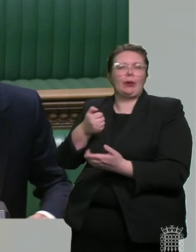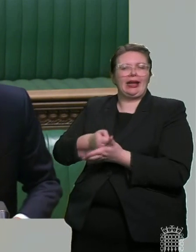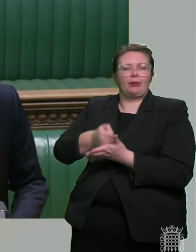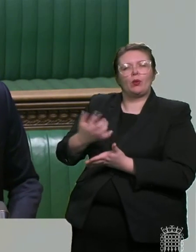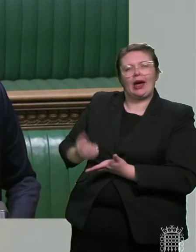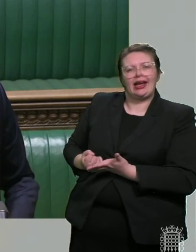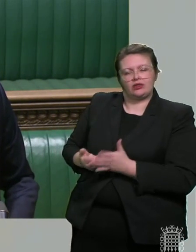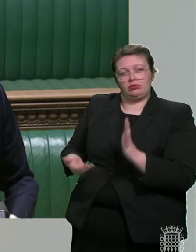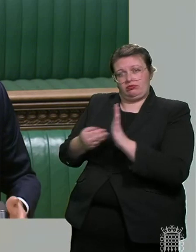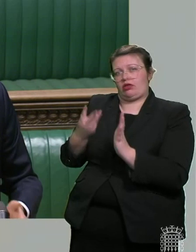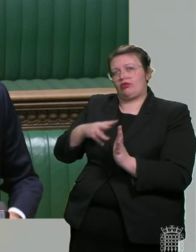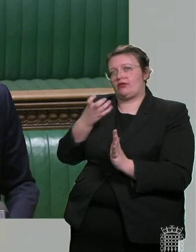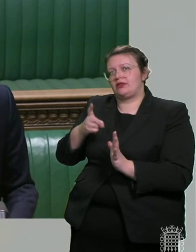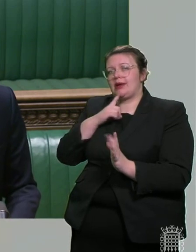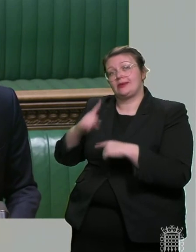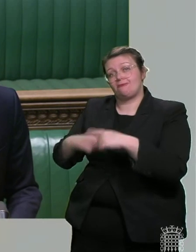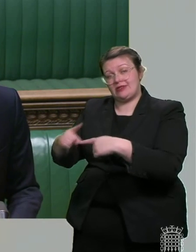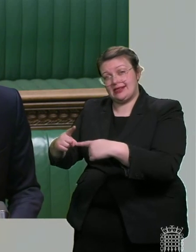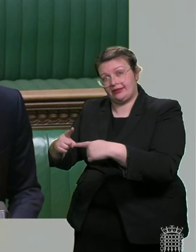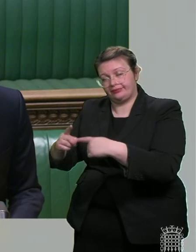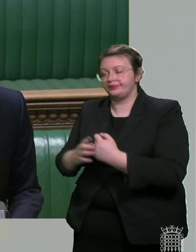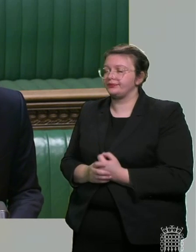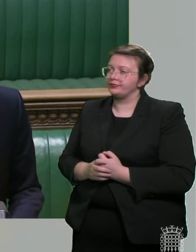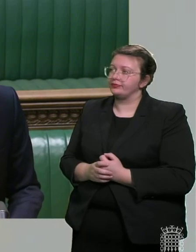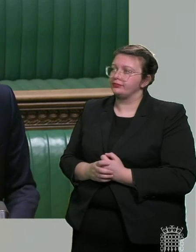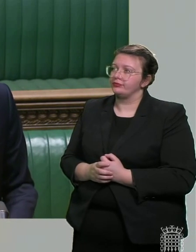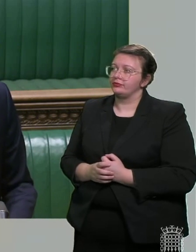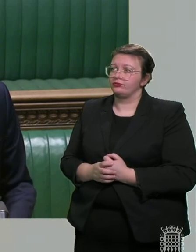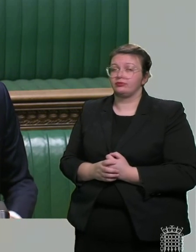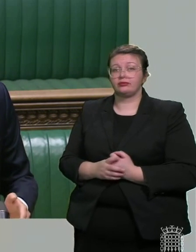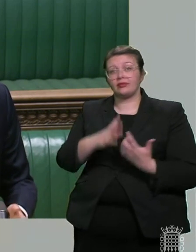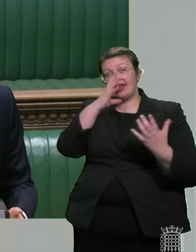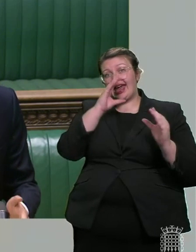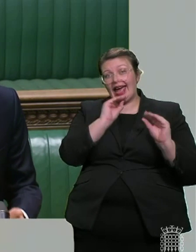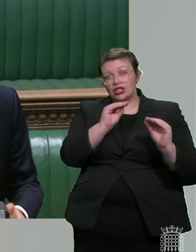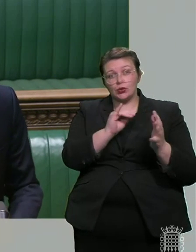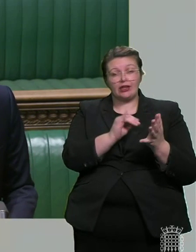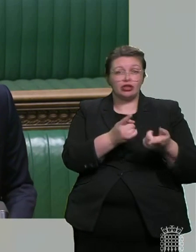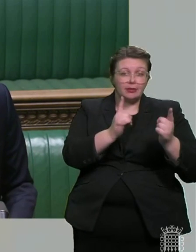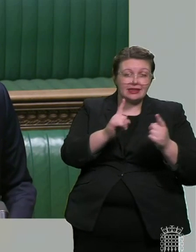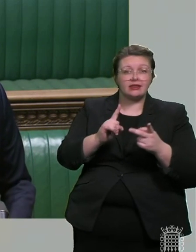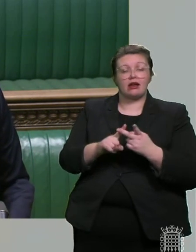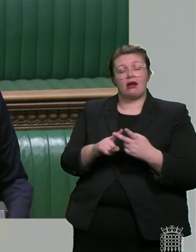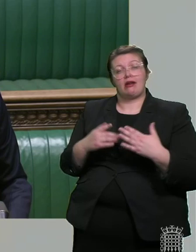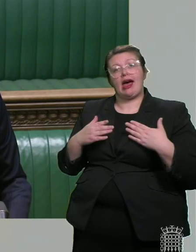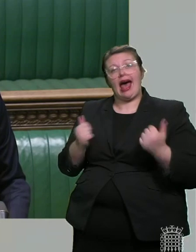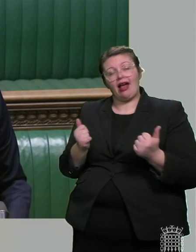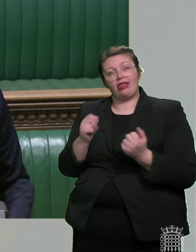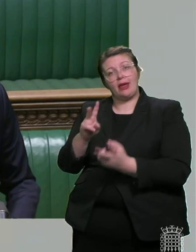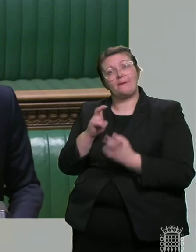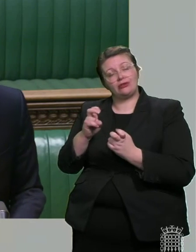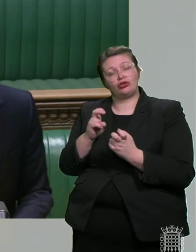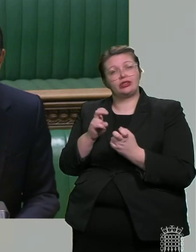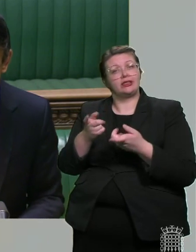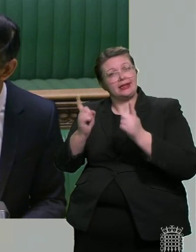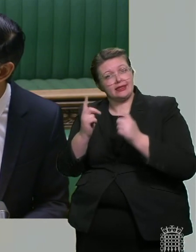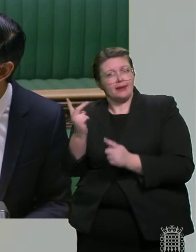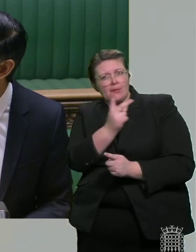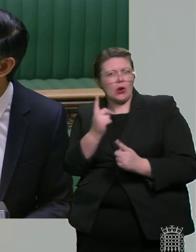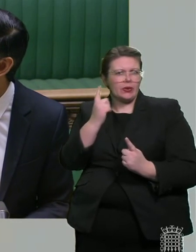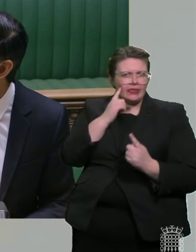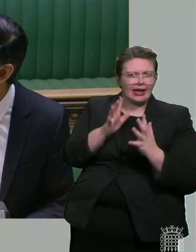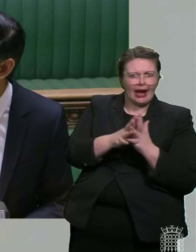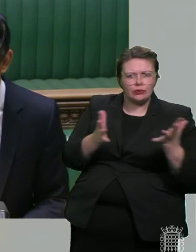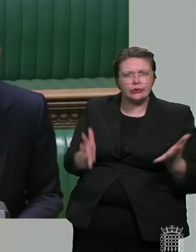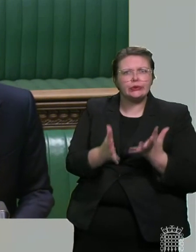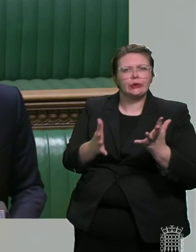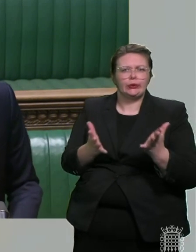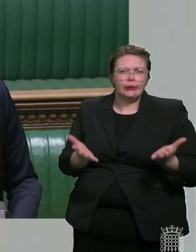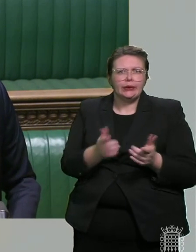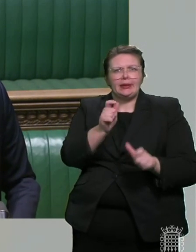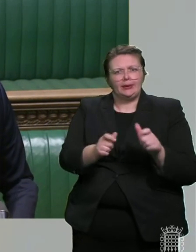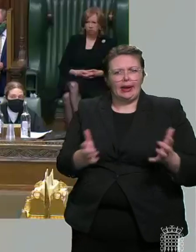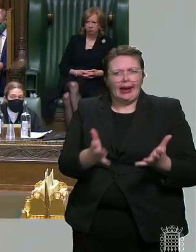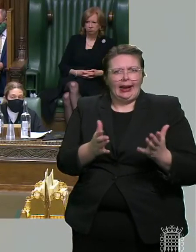My right honourable Friends the Education Secretary and the Work and Pensions Secretary are taking action to give people the skills they need to get jobs or get better jobs.